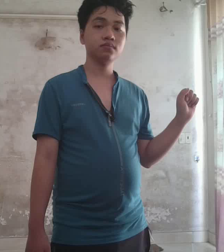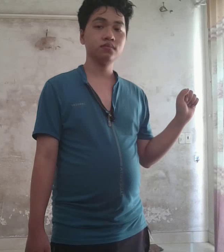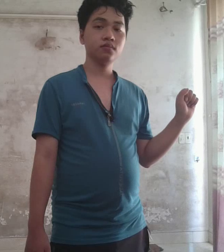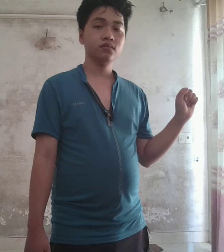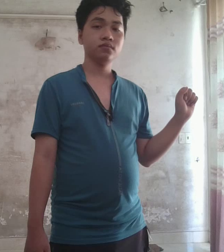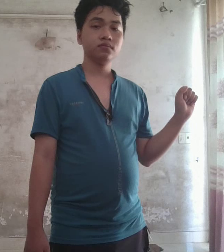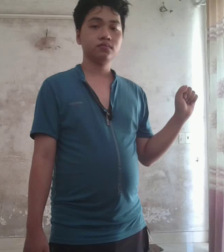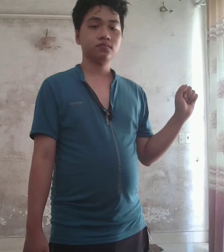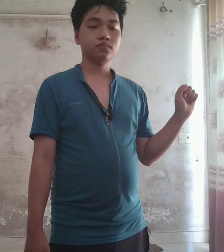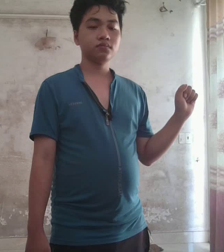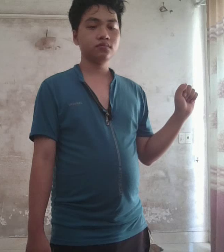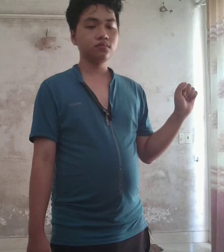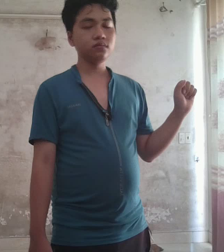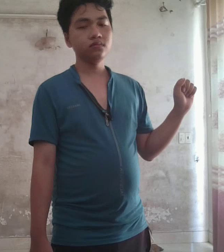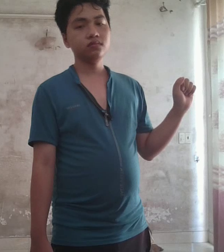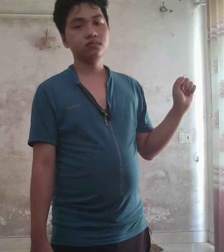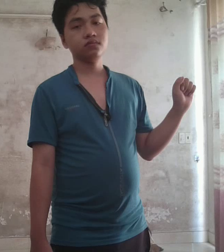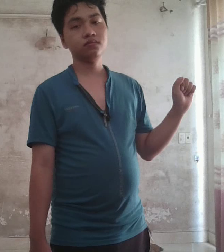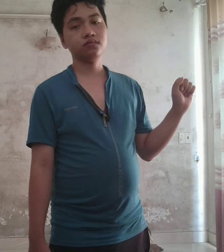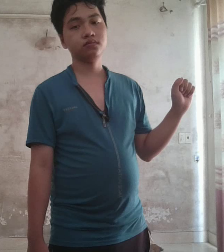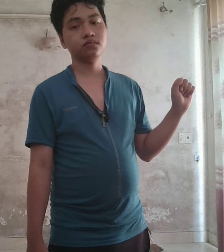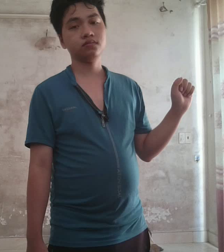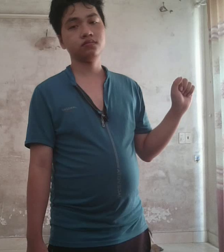a